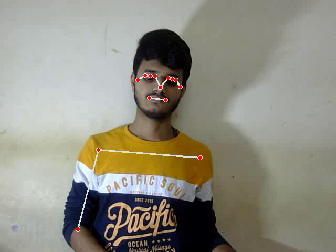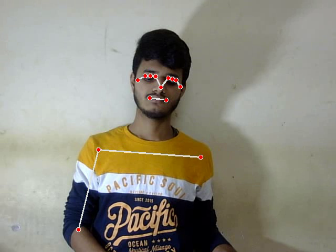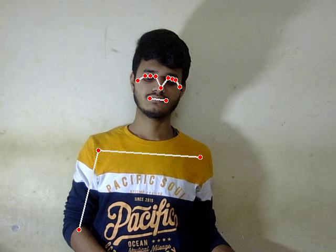sad